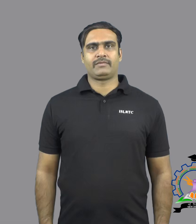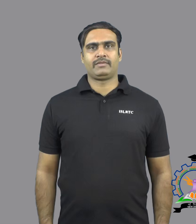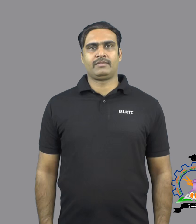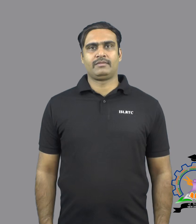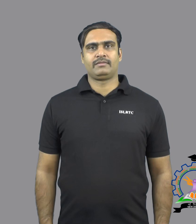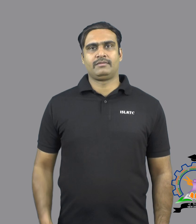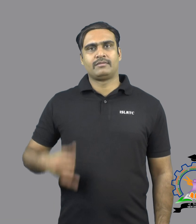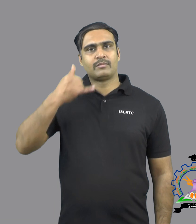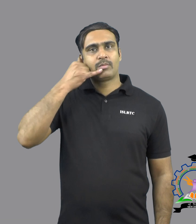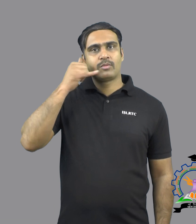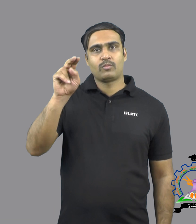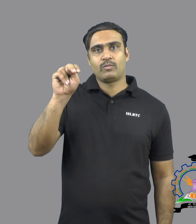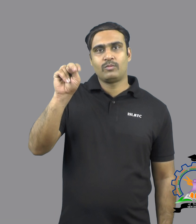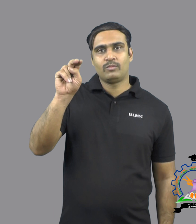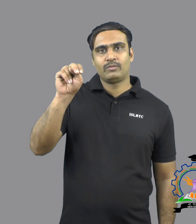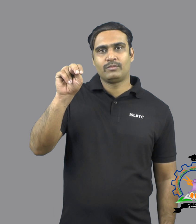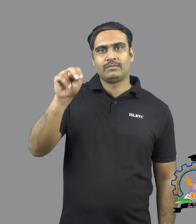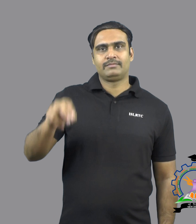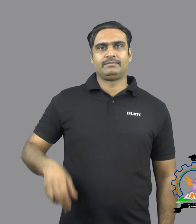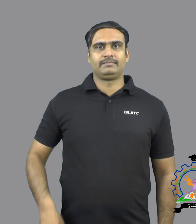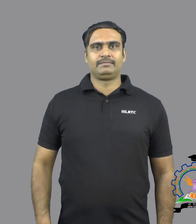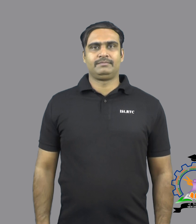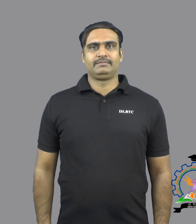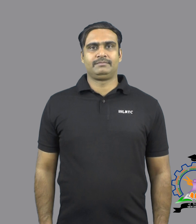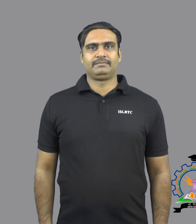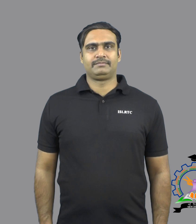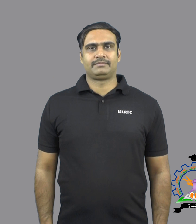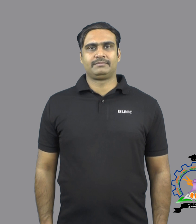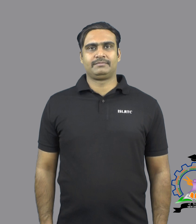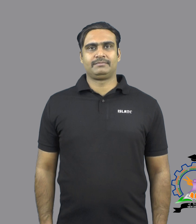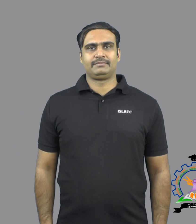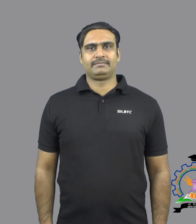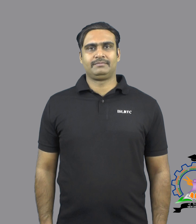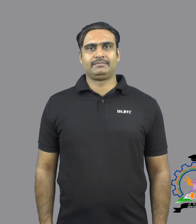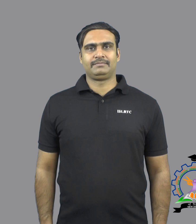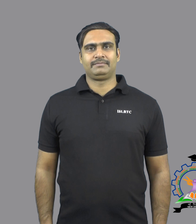Nokia Mobile